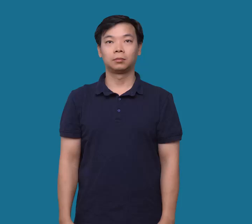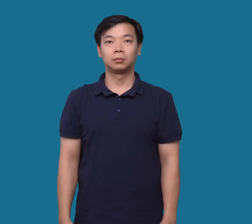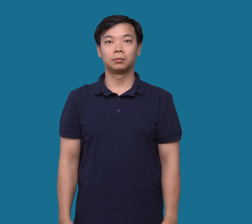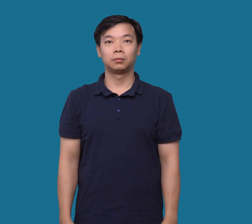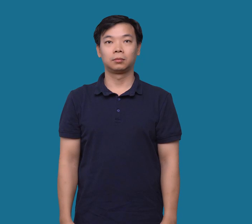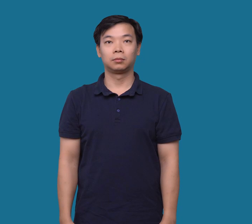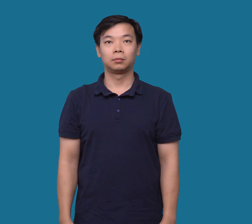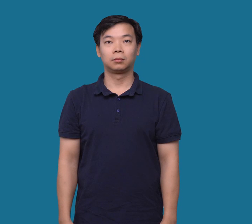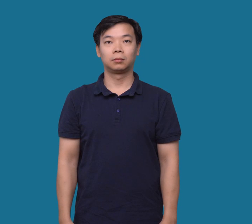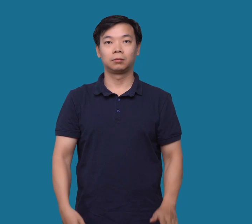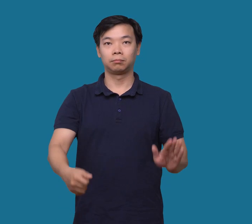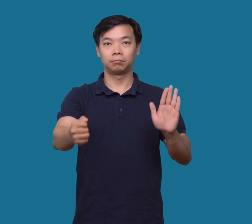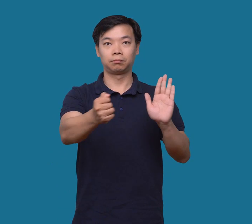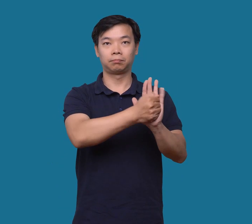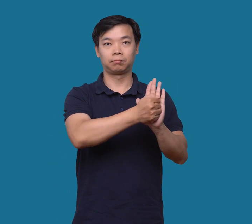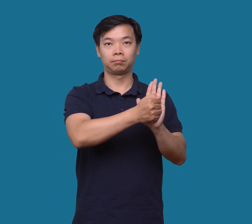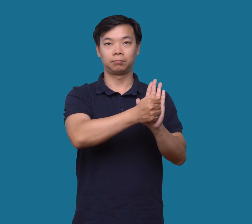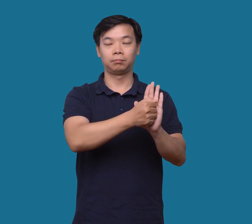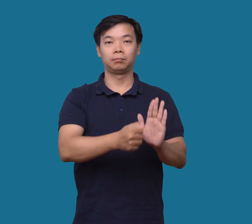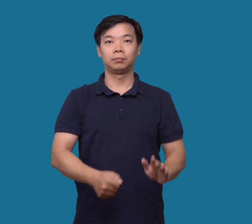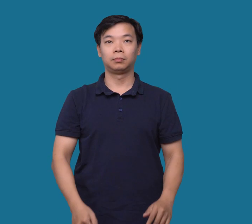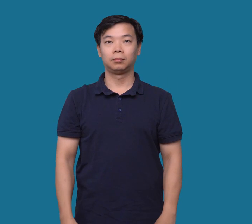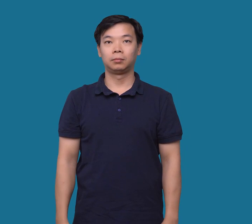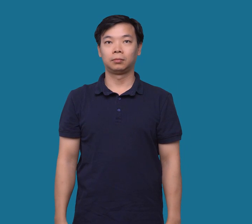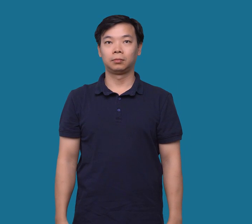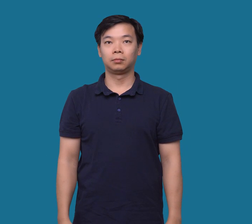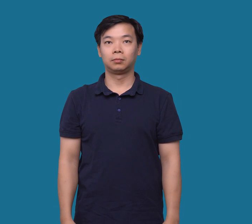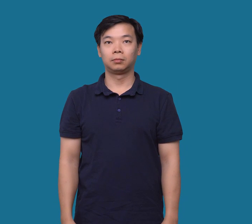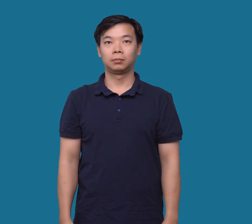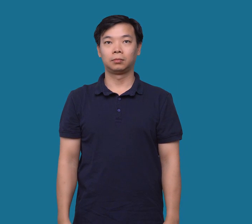bảng cộng